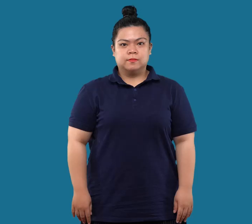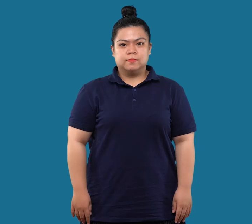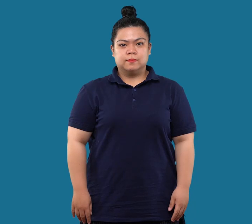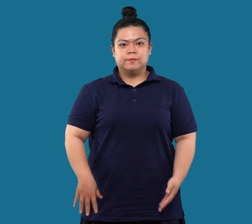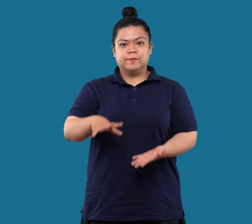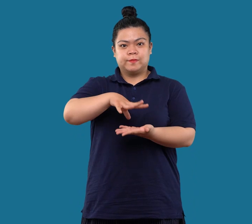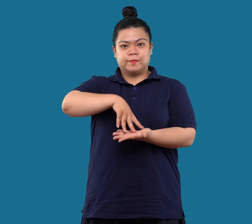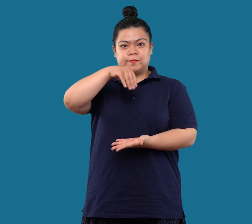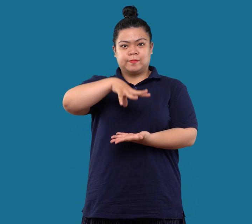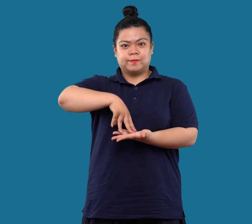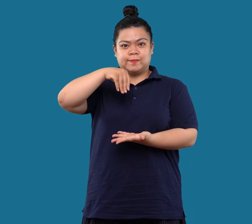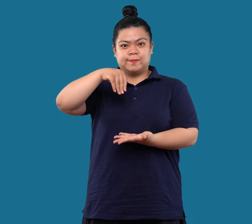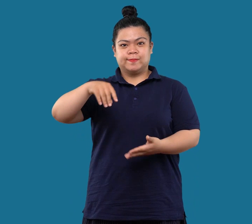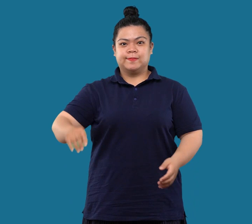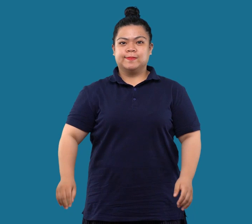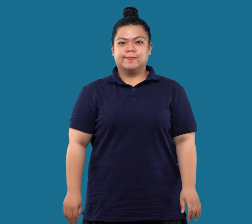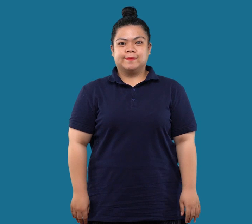cỏ